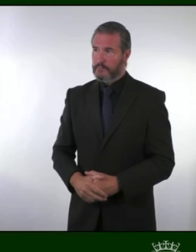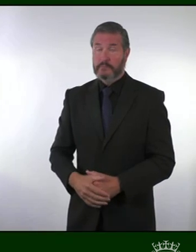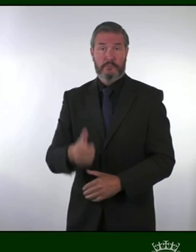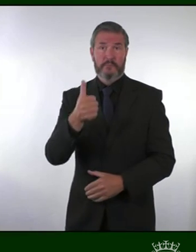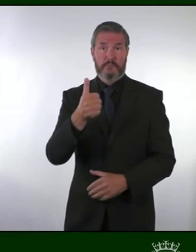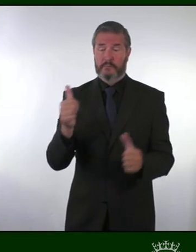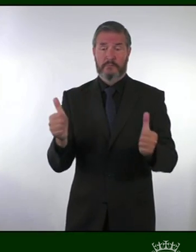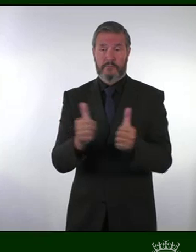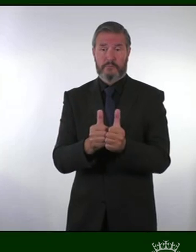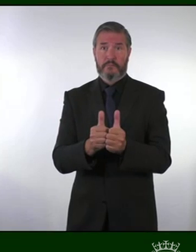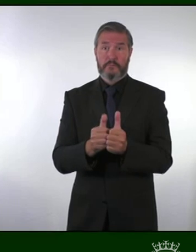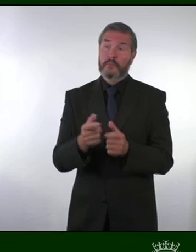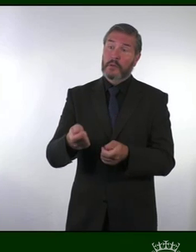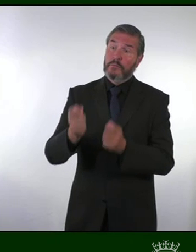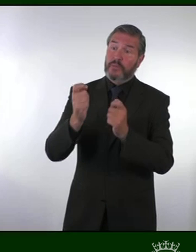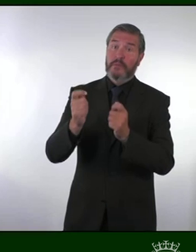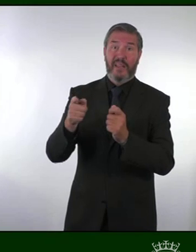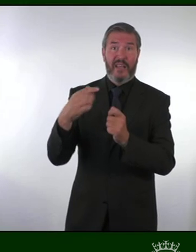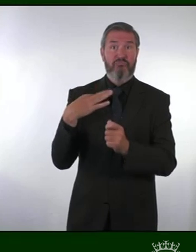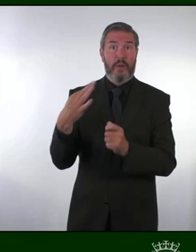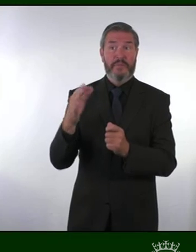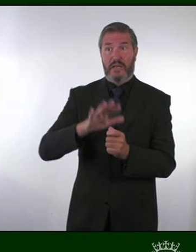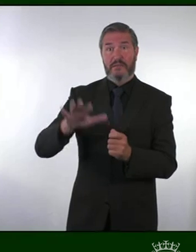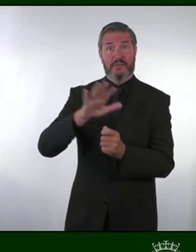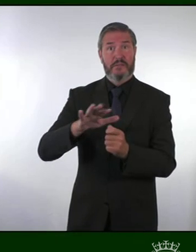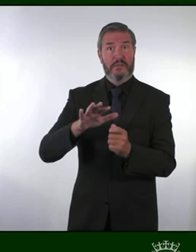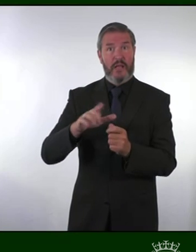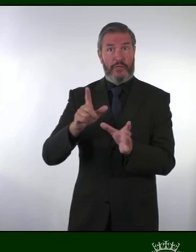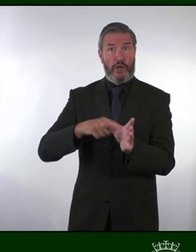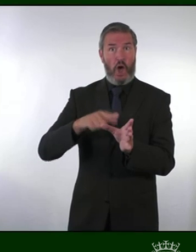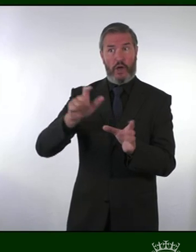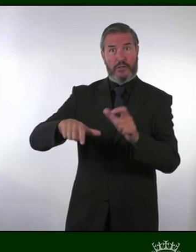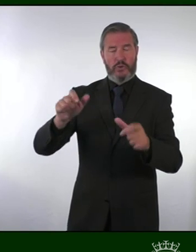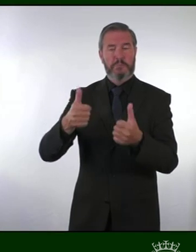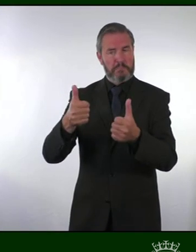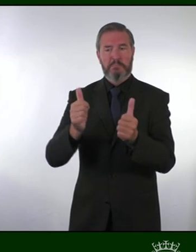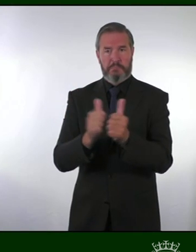Yes, indeed. I thank my honourable Friend for what he is doing to represent his young constituents.